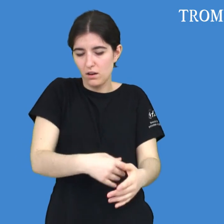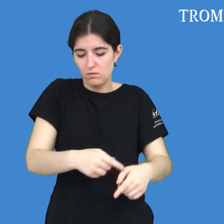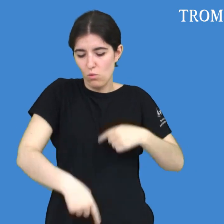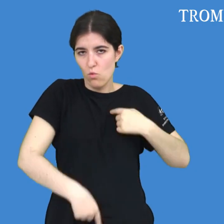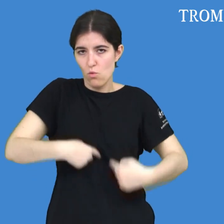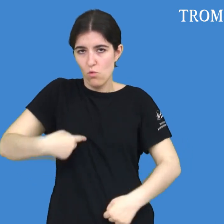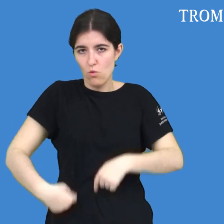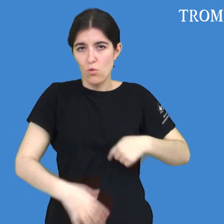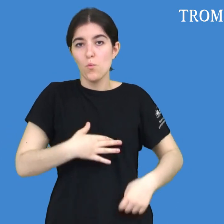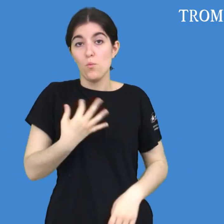circulación